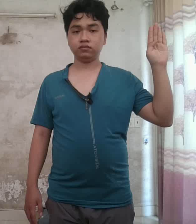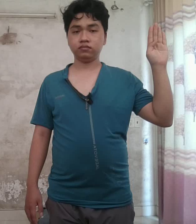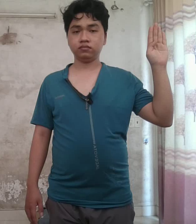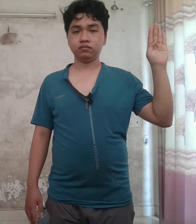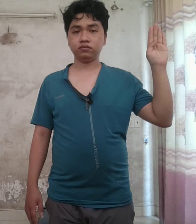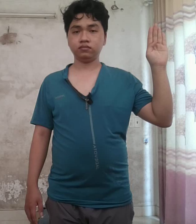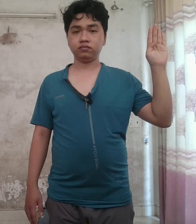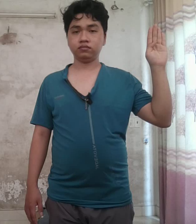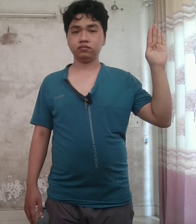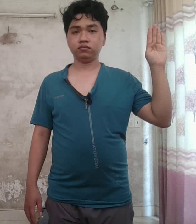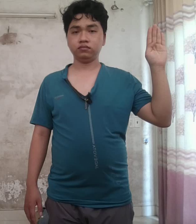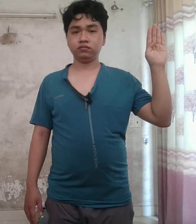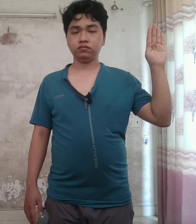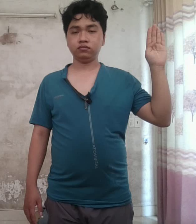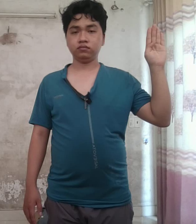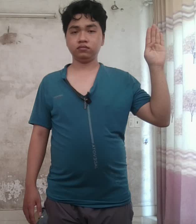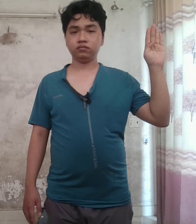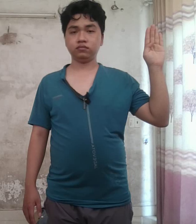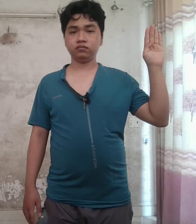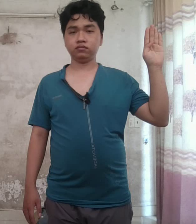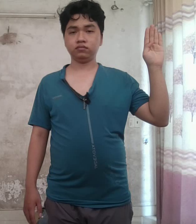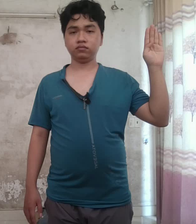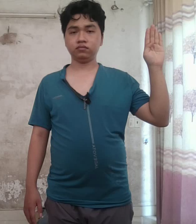b